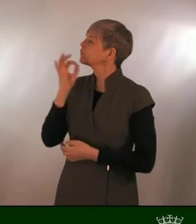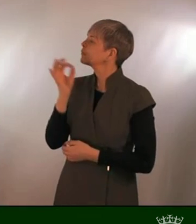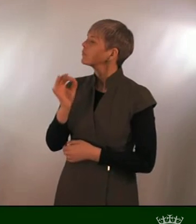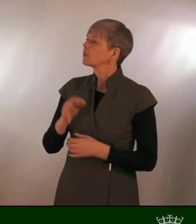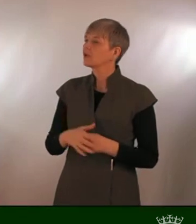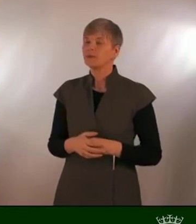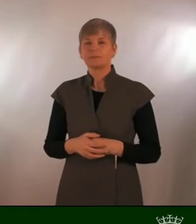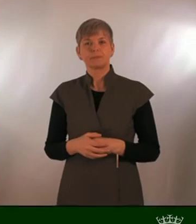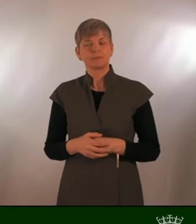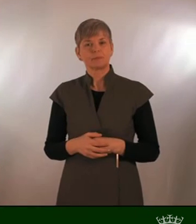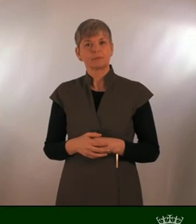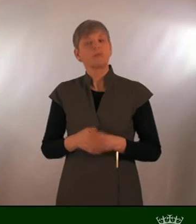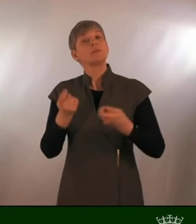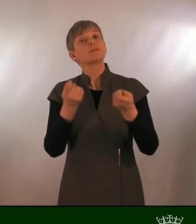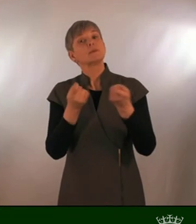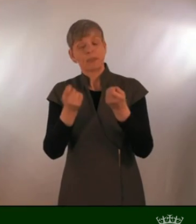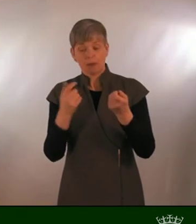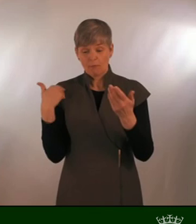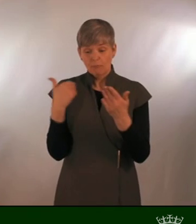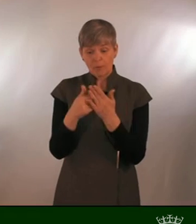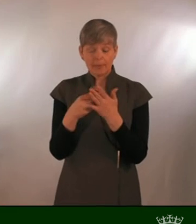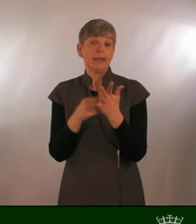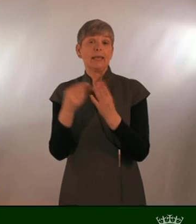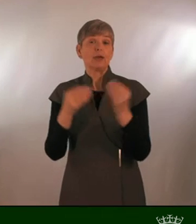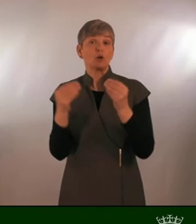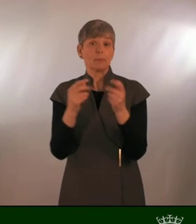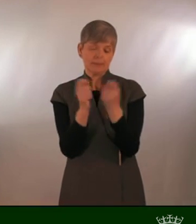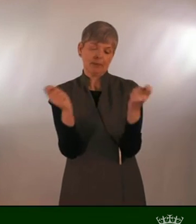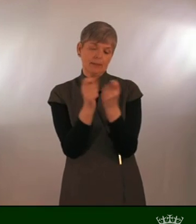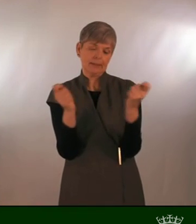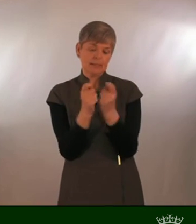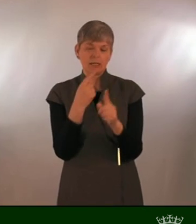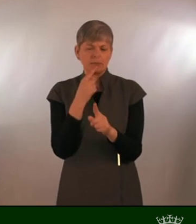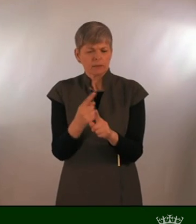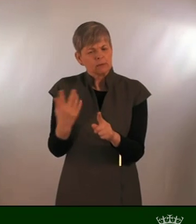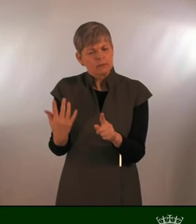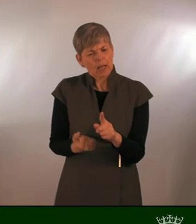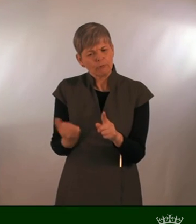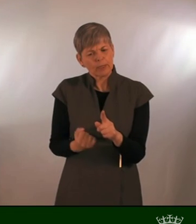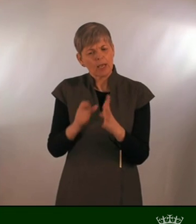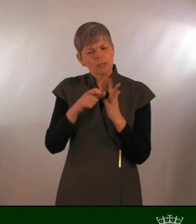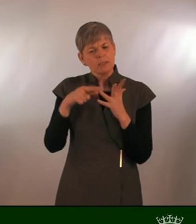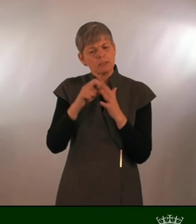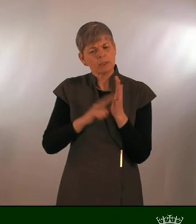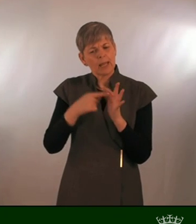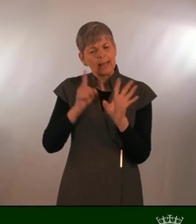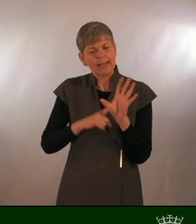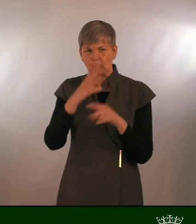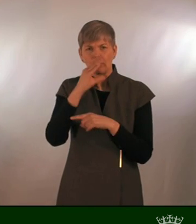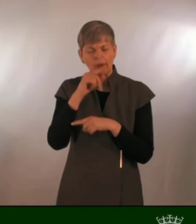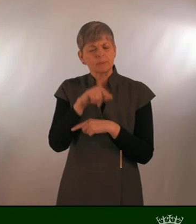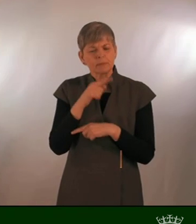According to The Economist, over the past five years salaries in Dudley have risen faster than anywhere else in the country.